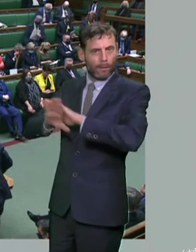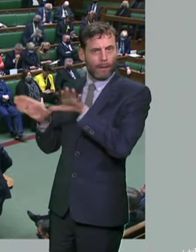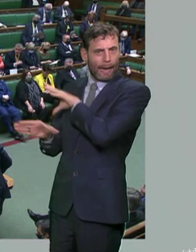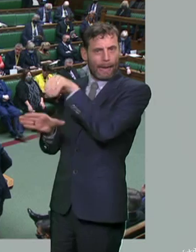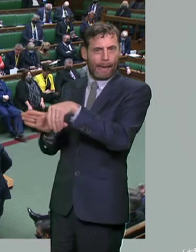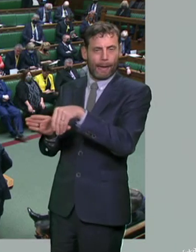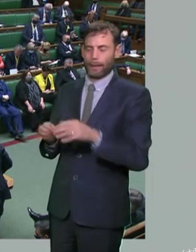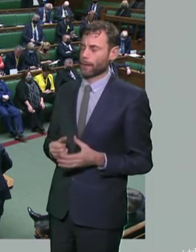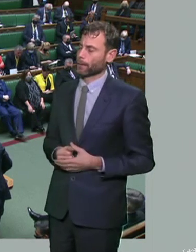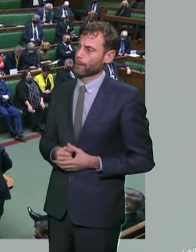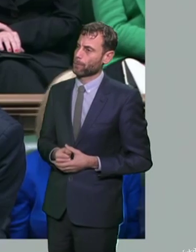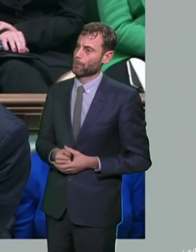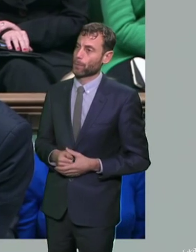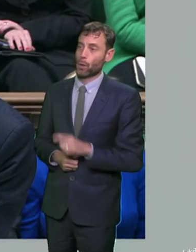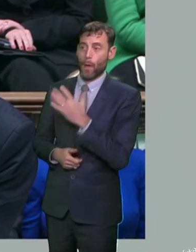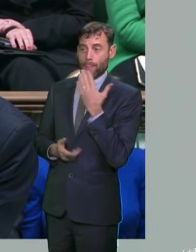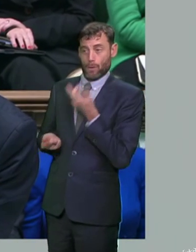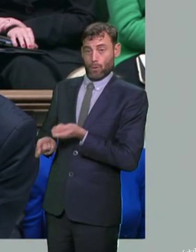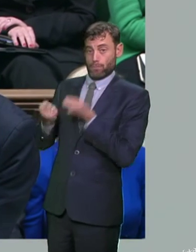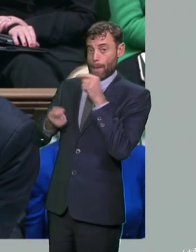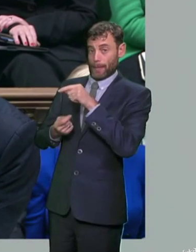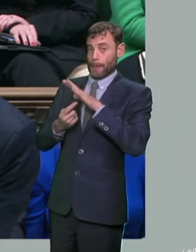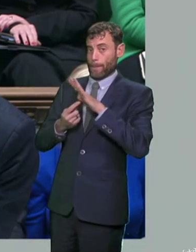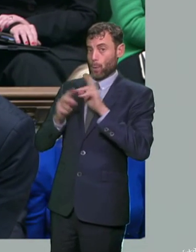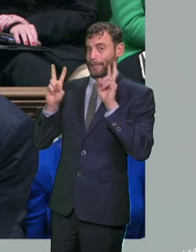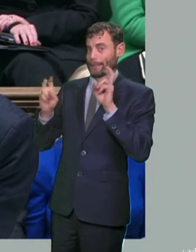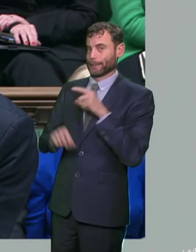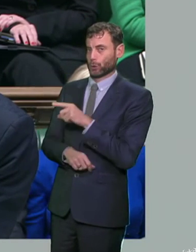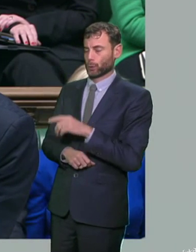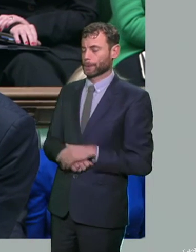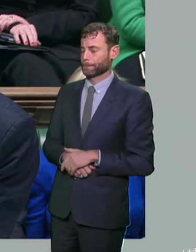I thank the honourable Gentleman for raising this important issue.